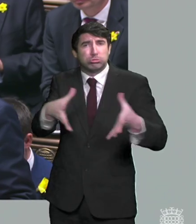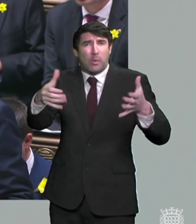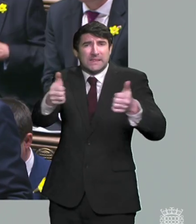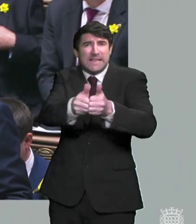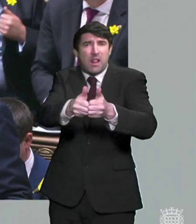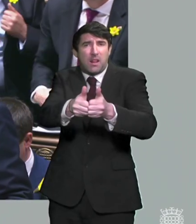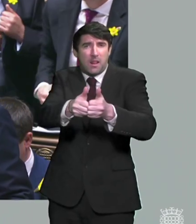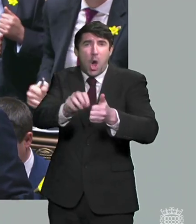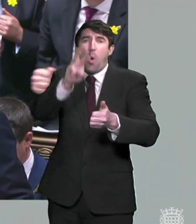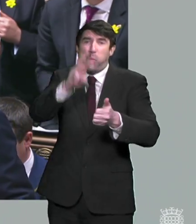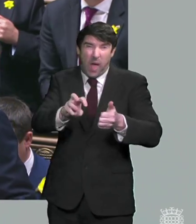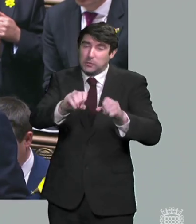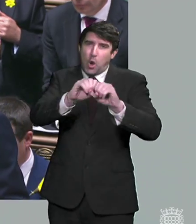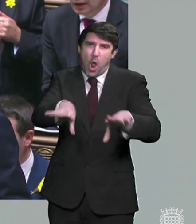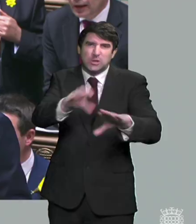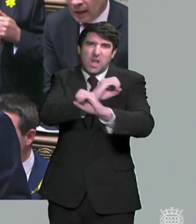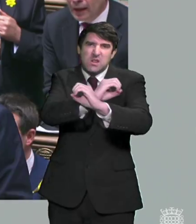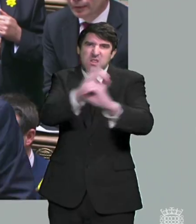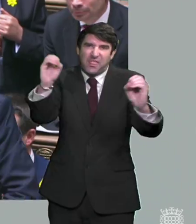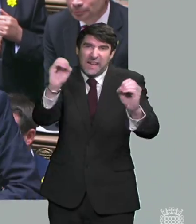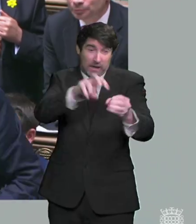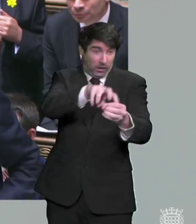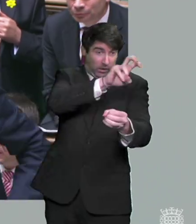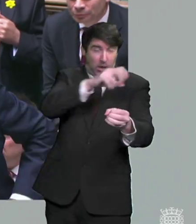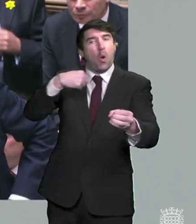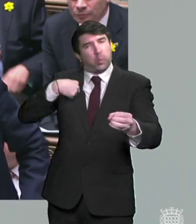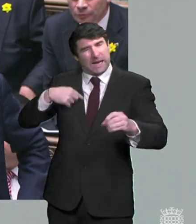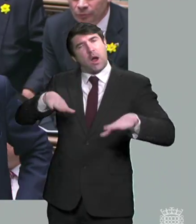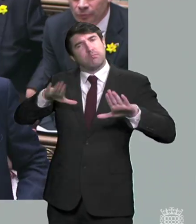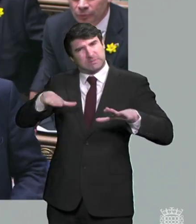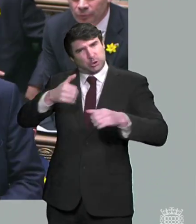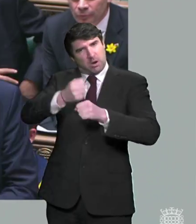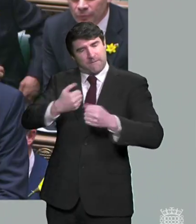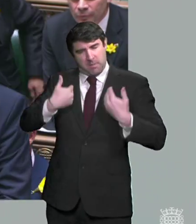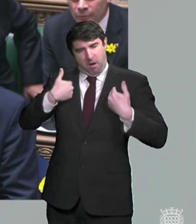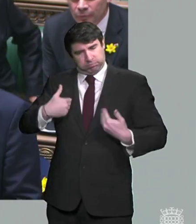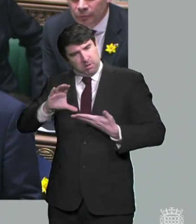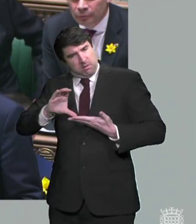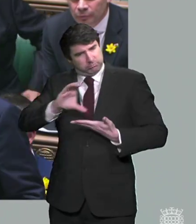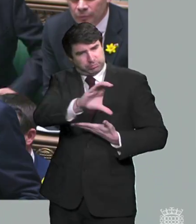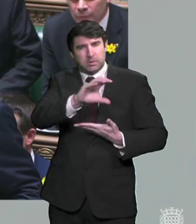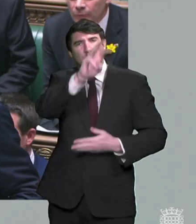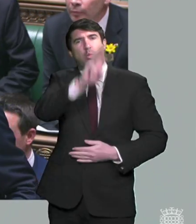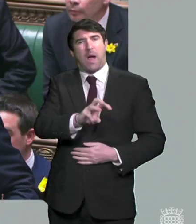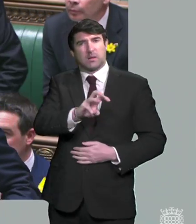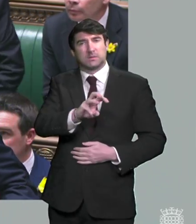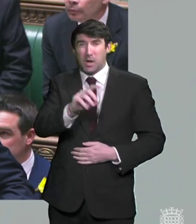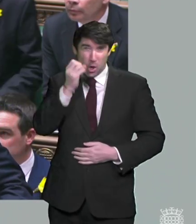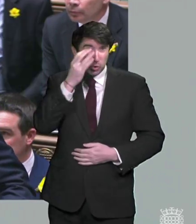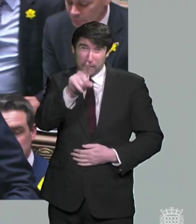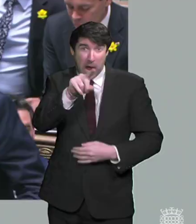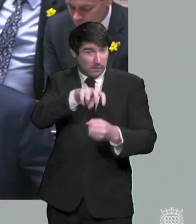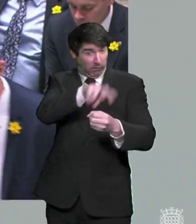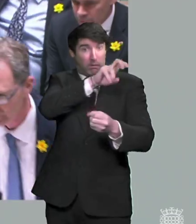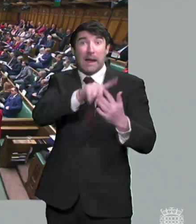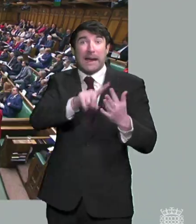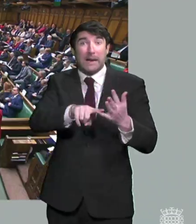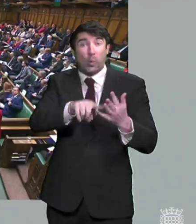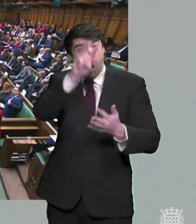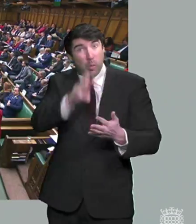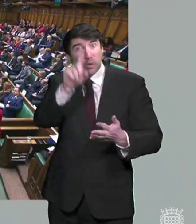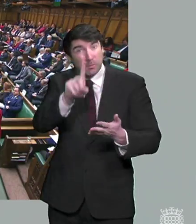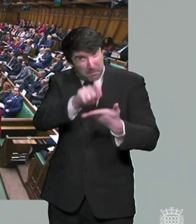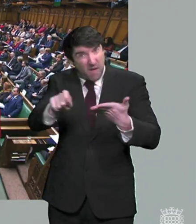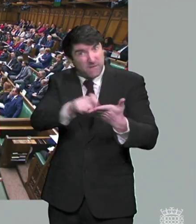Wales has not lost out by one penny as a result of the UK Government’s implementing the result of the referendum, in which the people of Wales voted to leave the European Union.